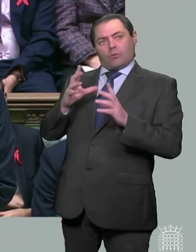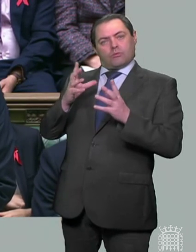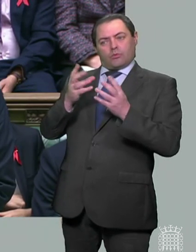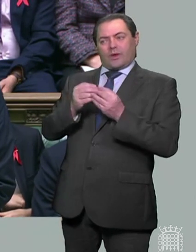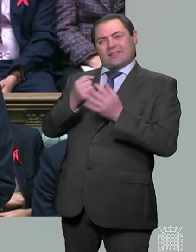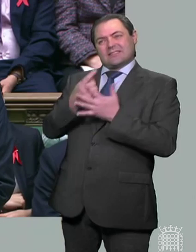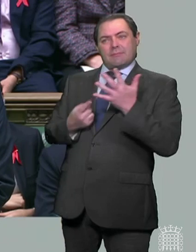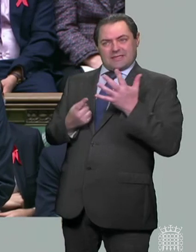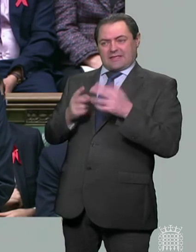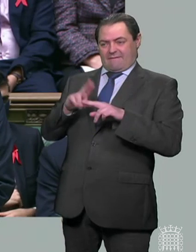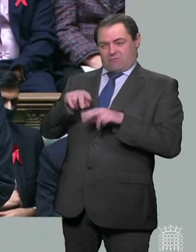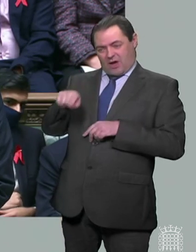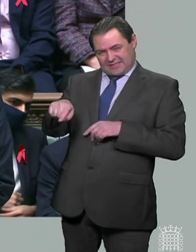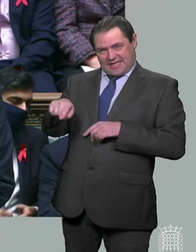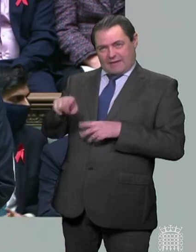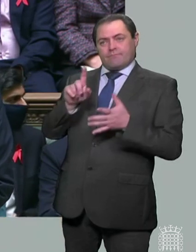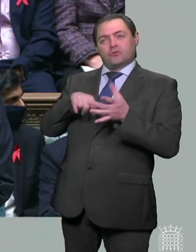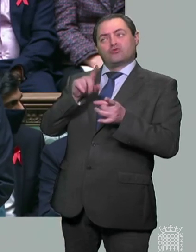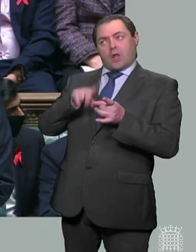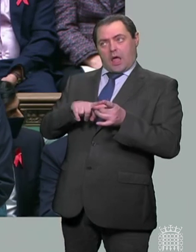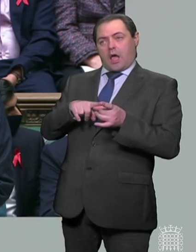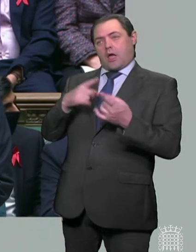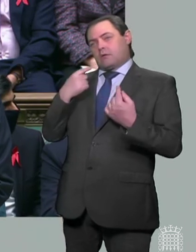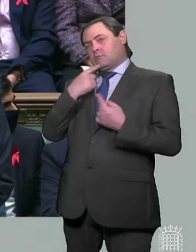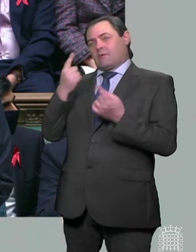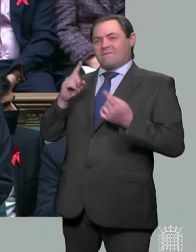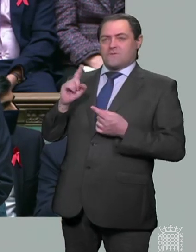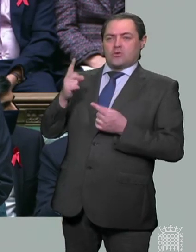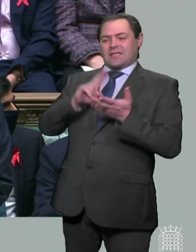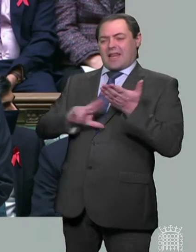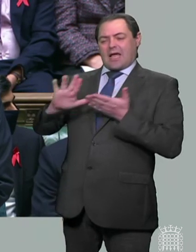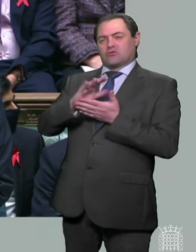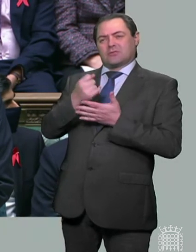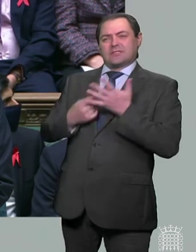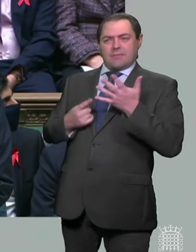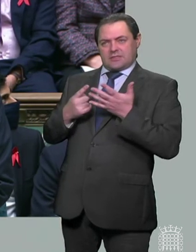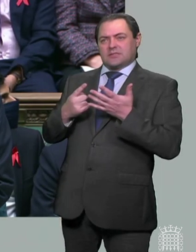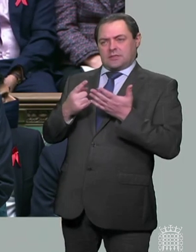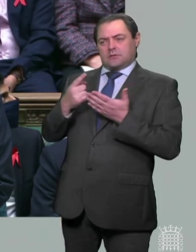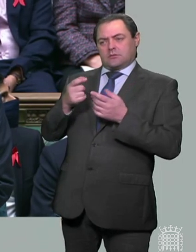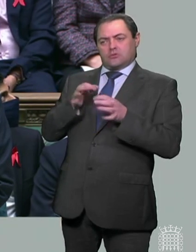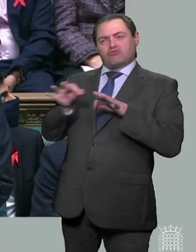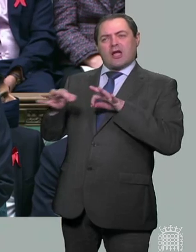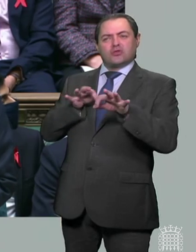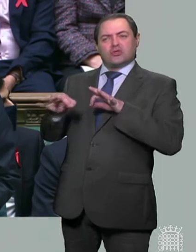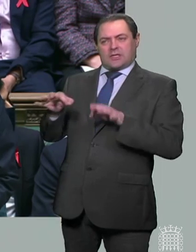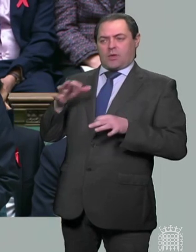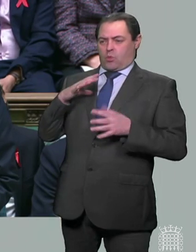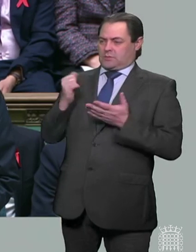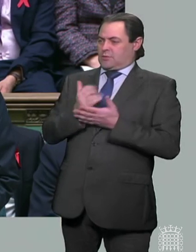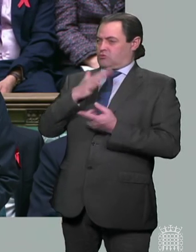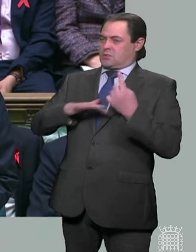In July, we published the UK’s first national disability strategy to help to create a society that works for everybody.